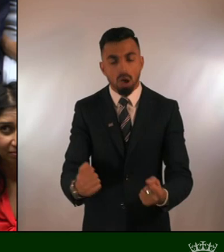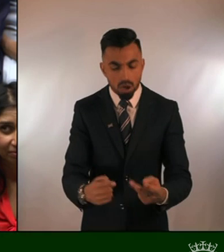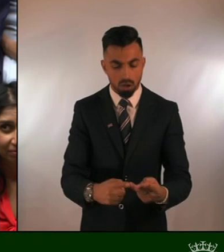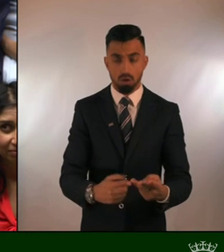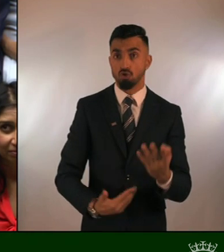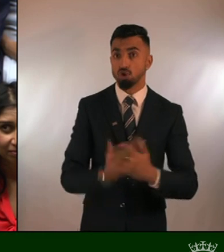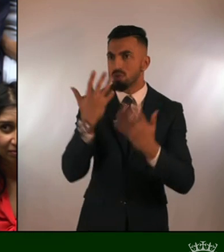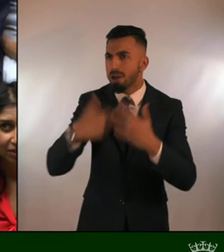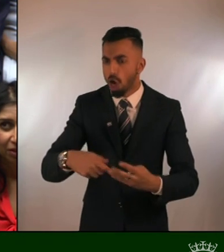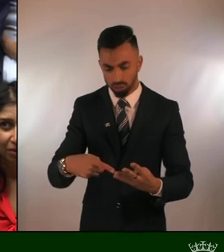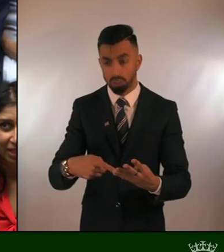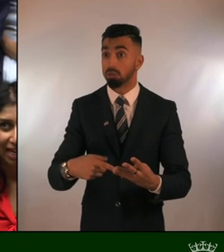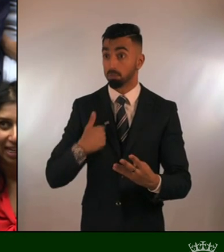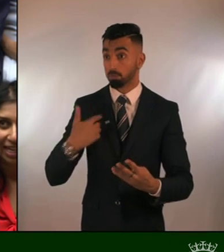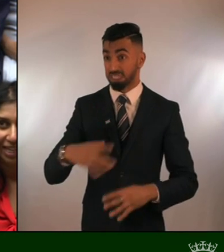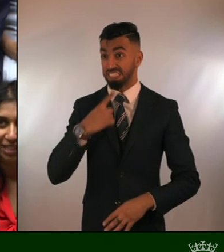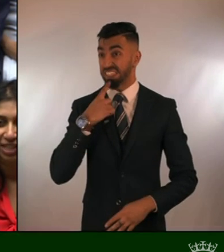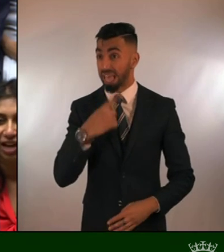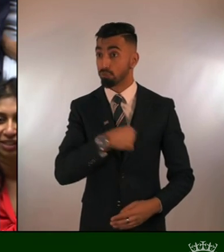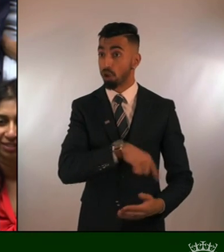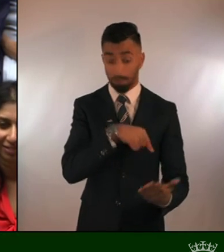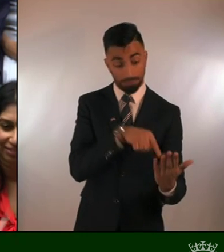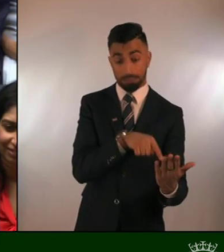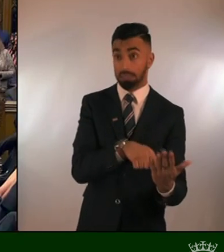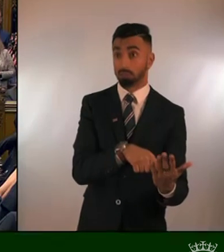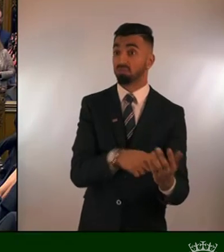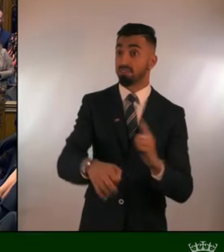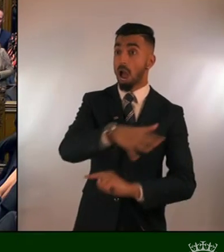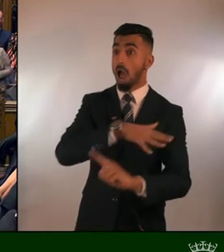We promised to protect our environment—we’re getting it done.